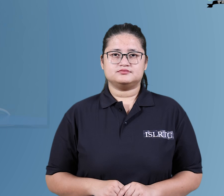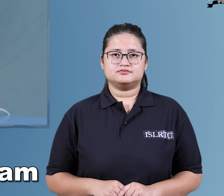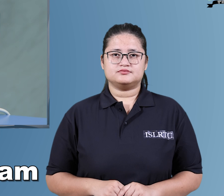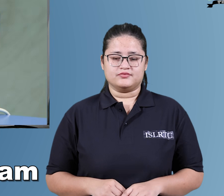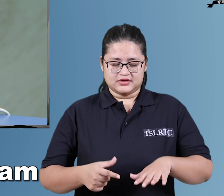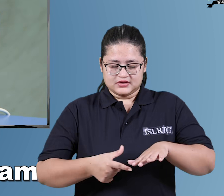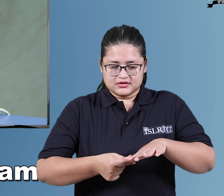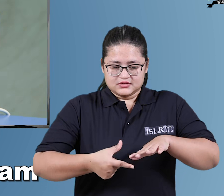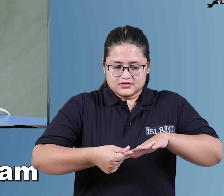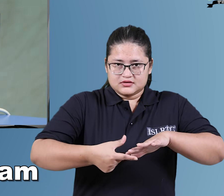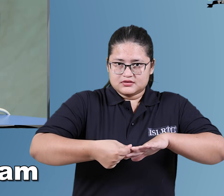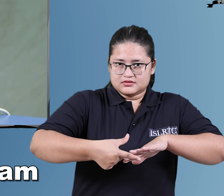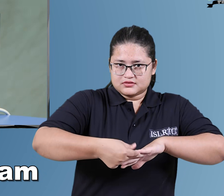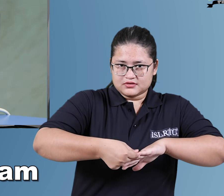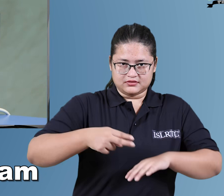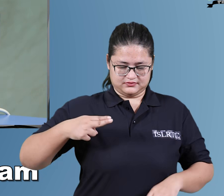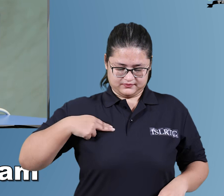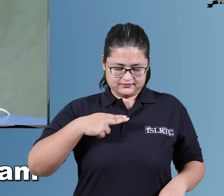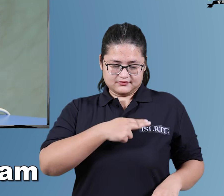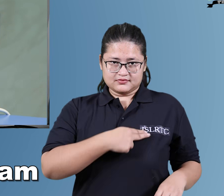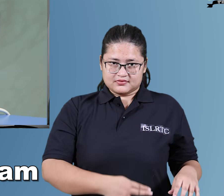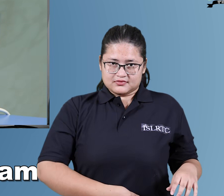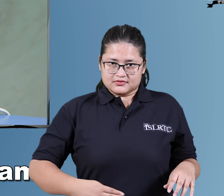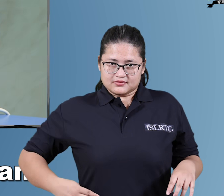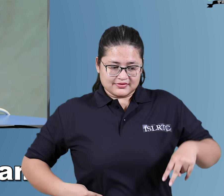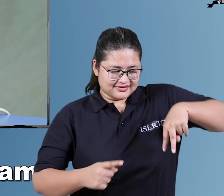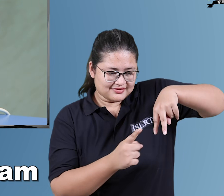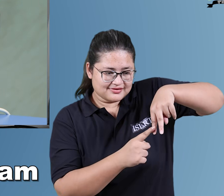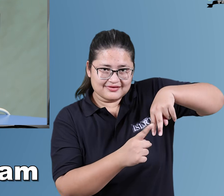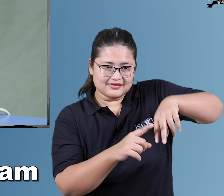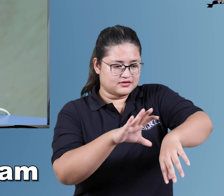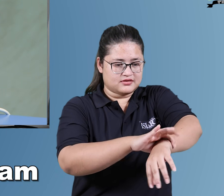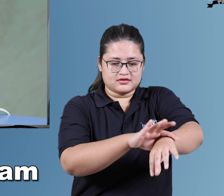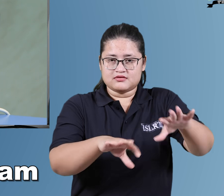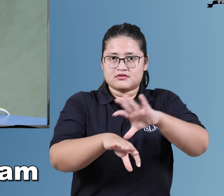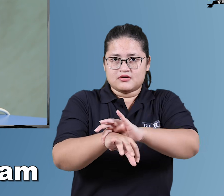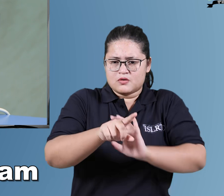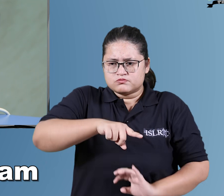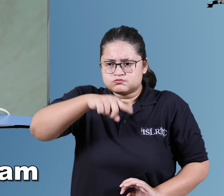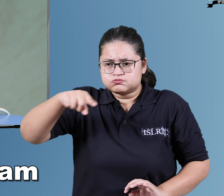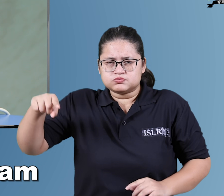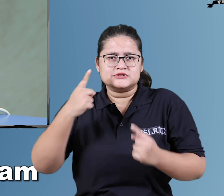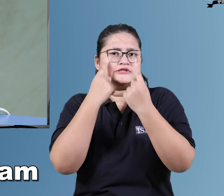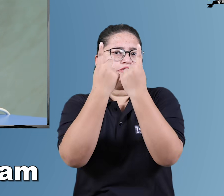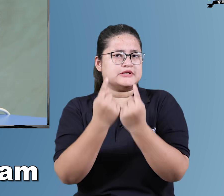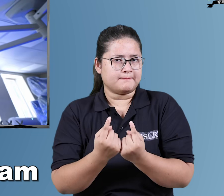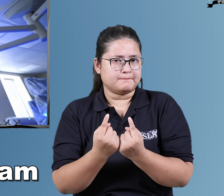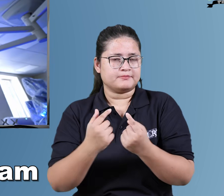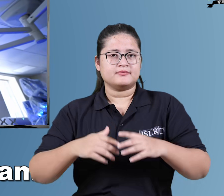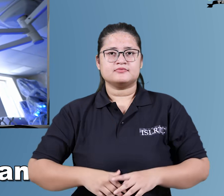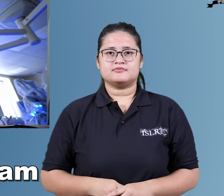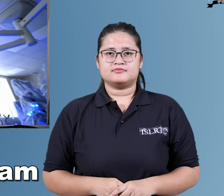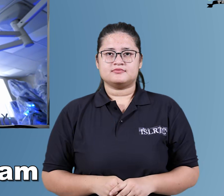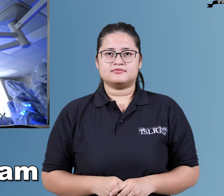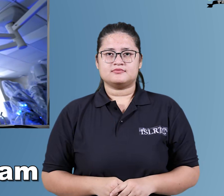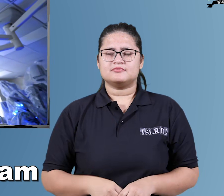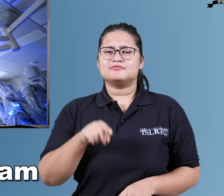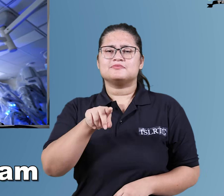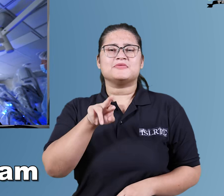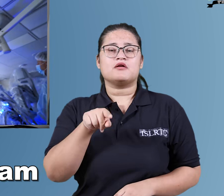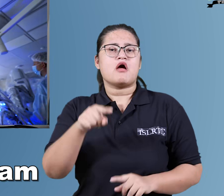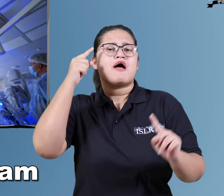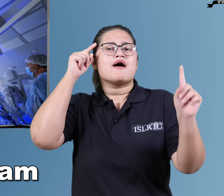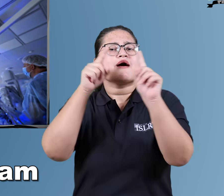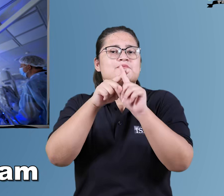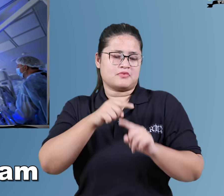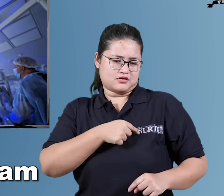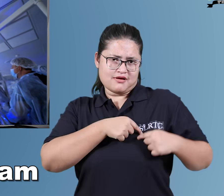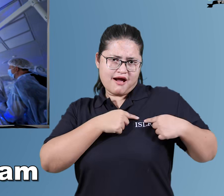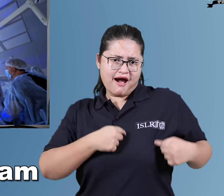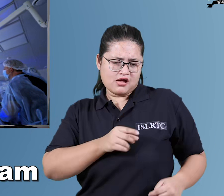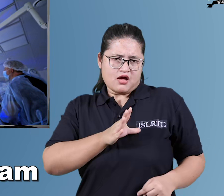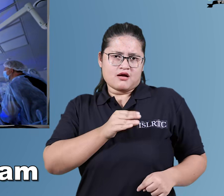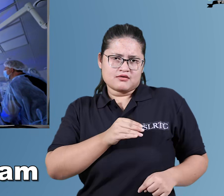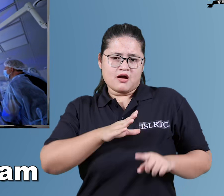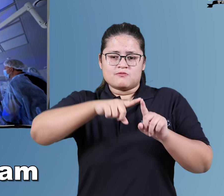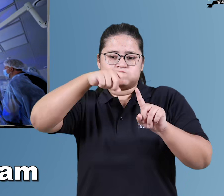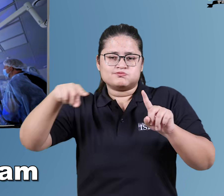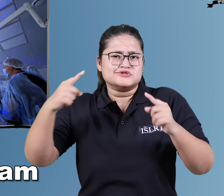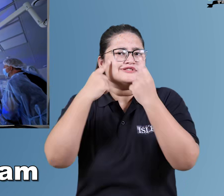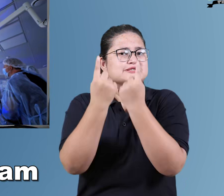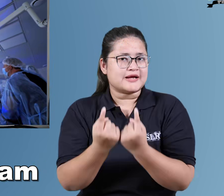Electrocardiogram. ECG a test that records the electrical activity of the heart.